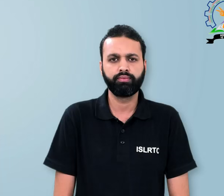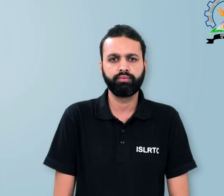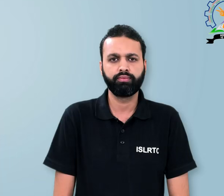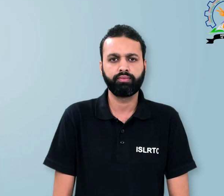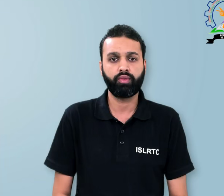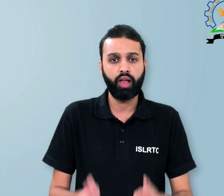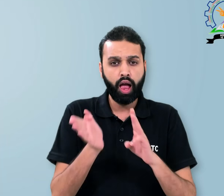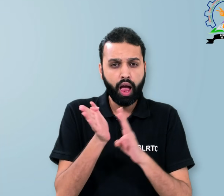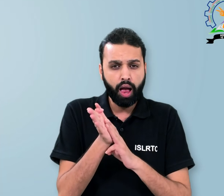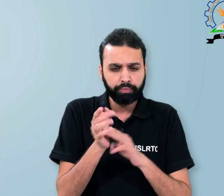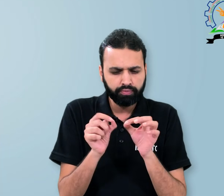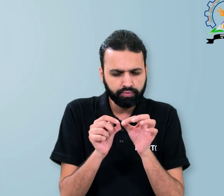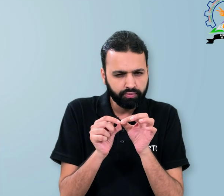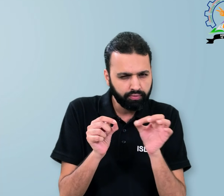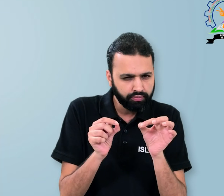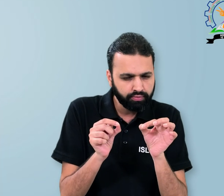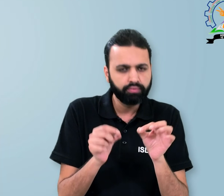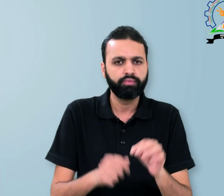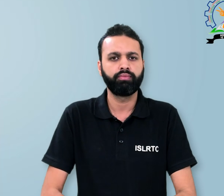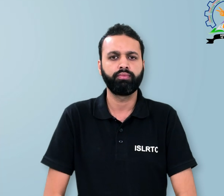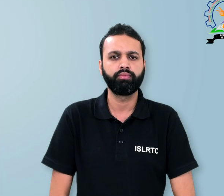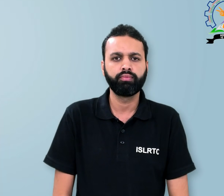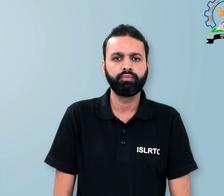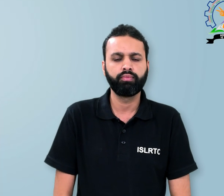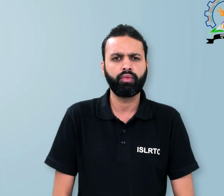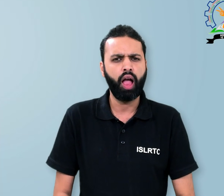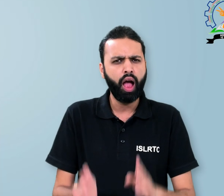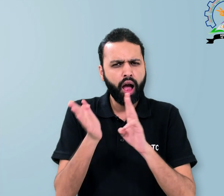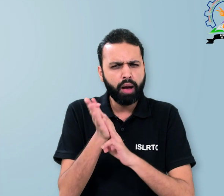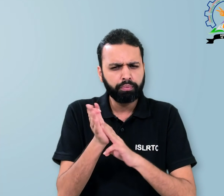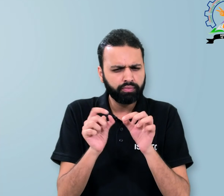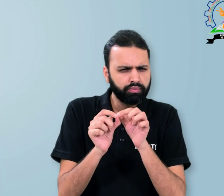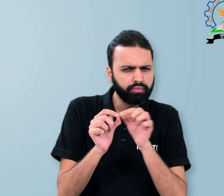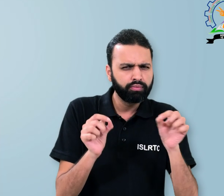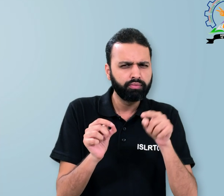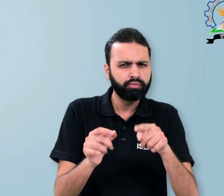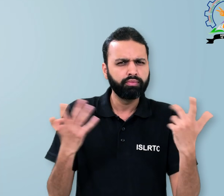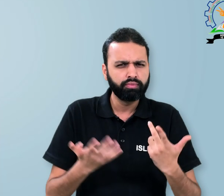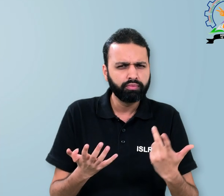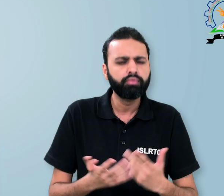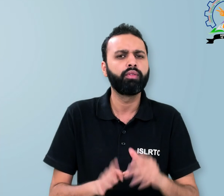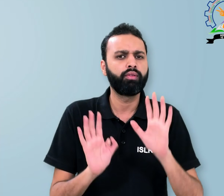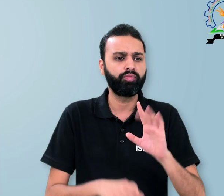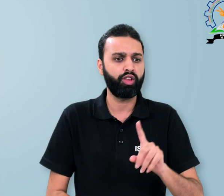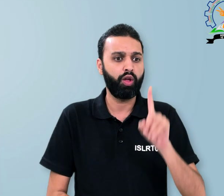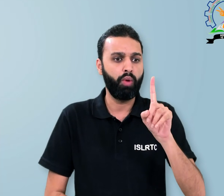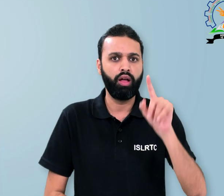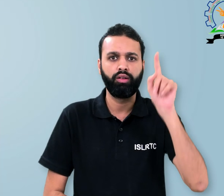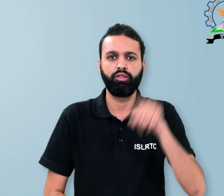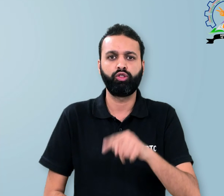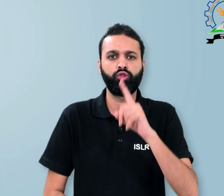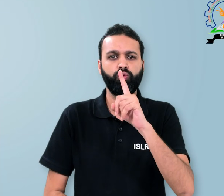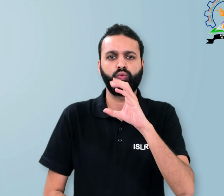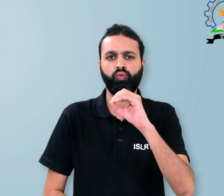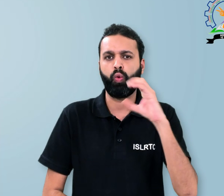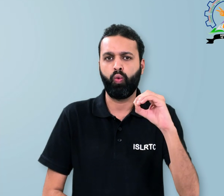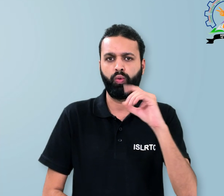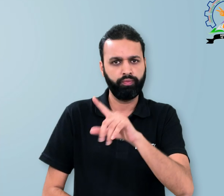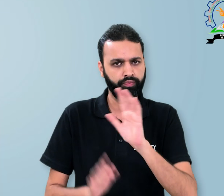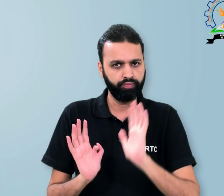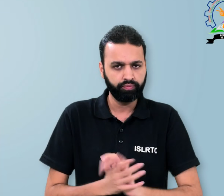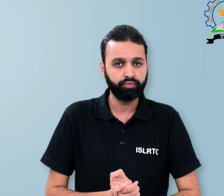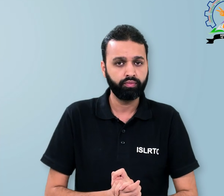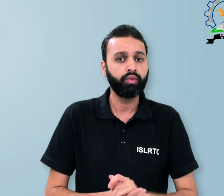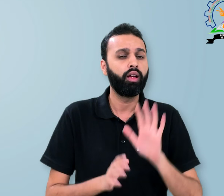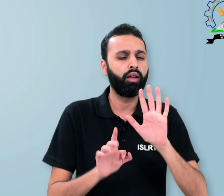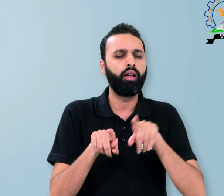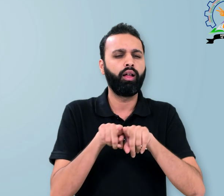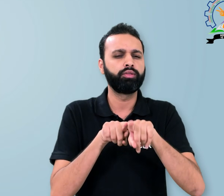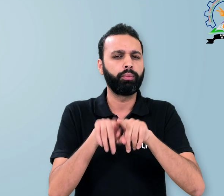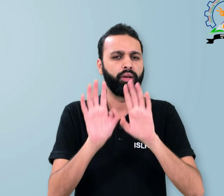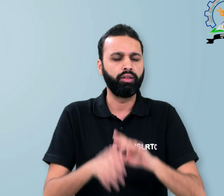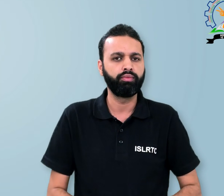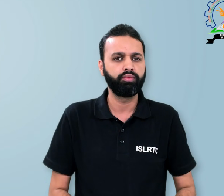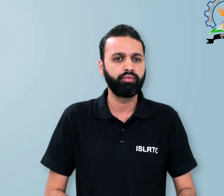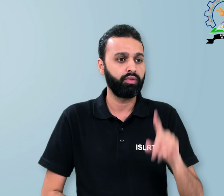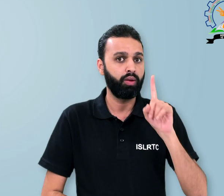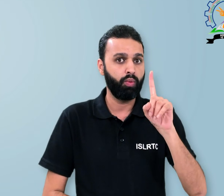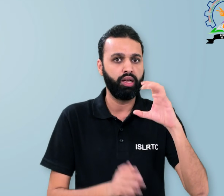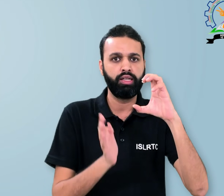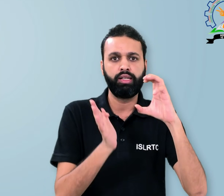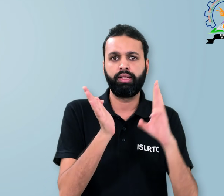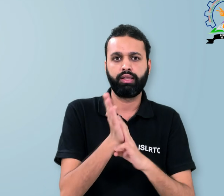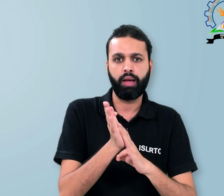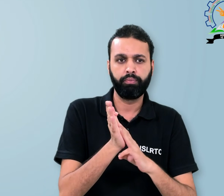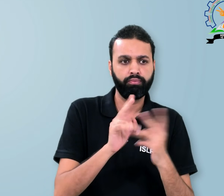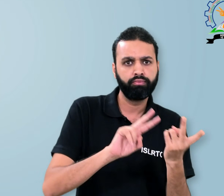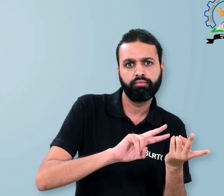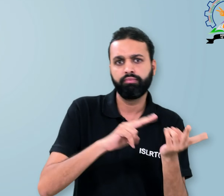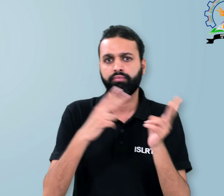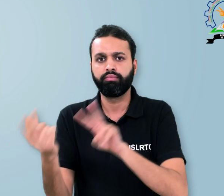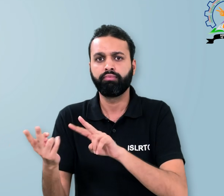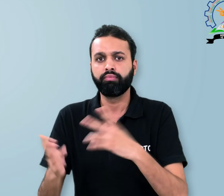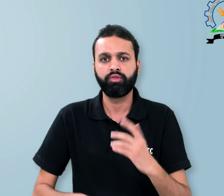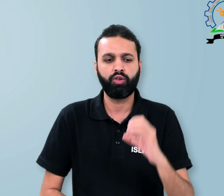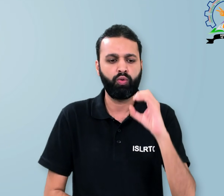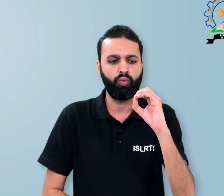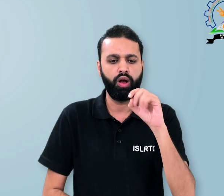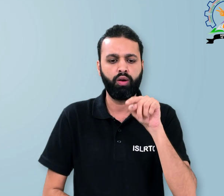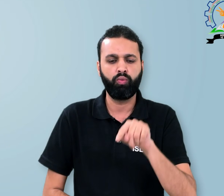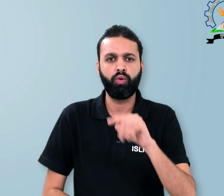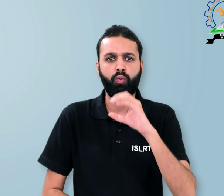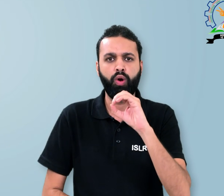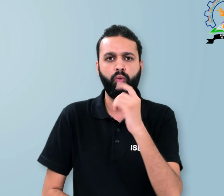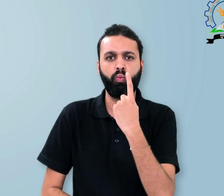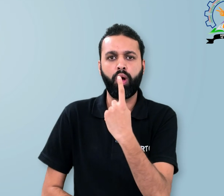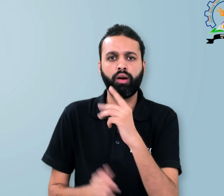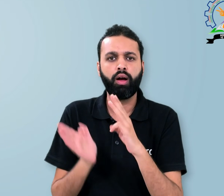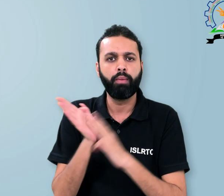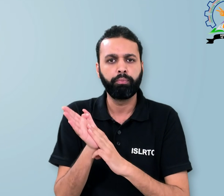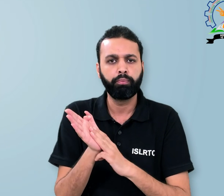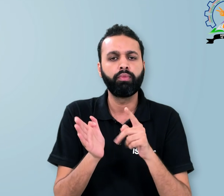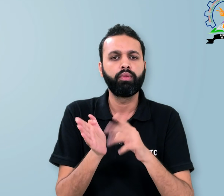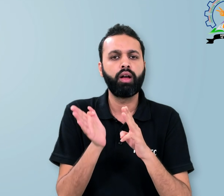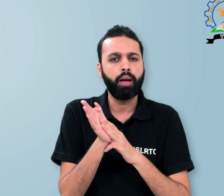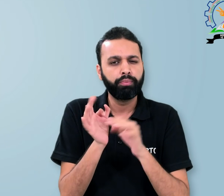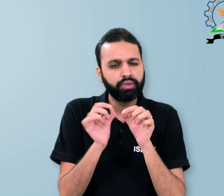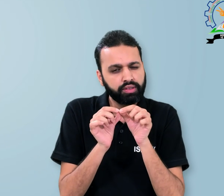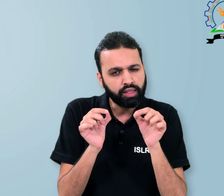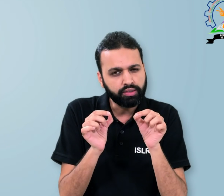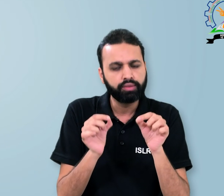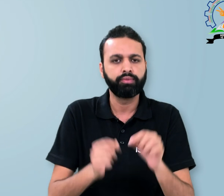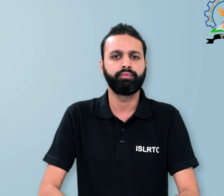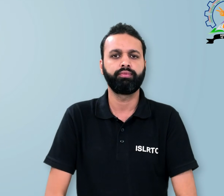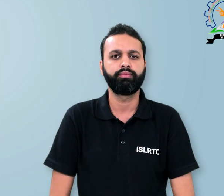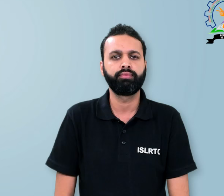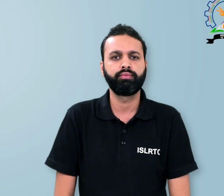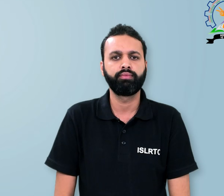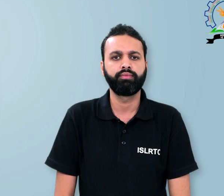Centi- Centi- is a prefix that denotes one-hundredth (1/100) of the base unit. Example: 1 centimeter (cm) = 0.01 meters (m).